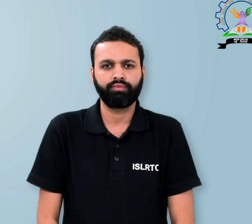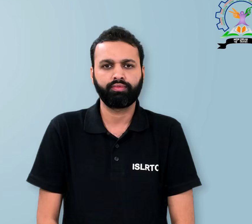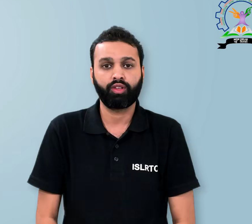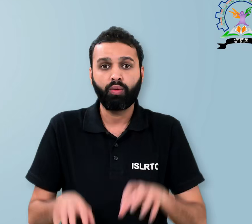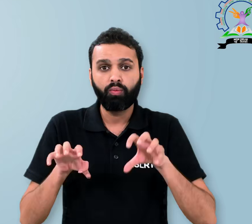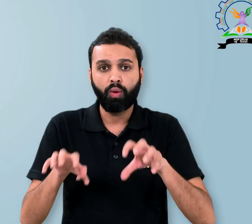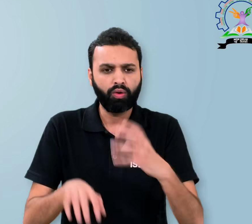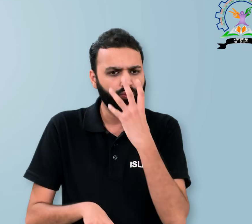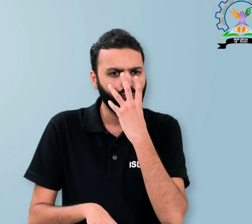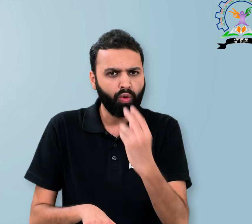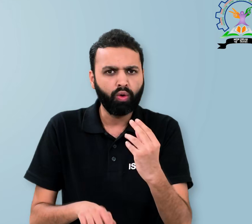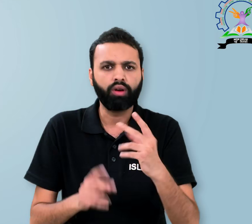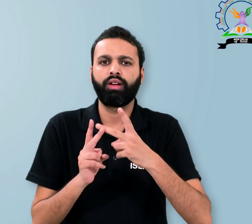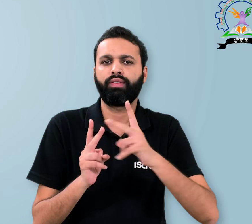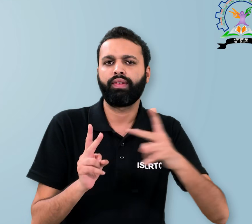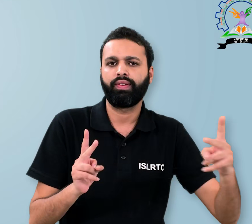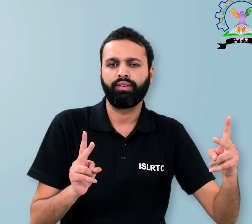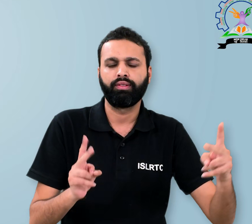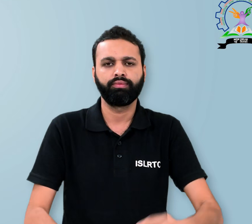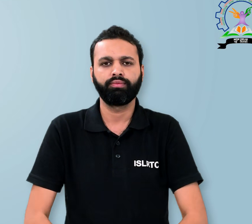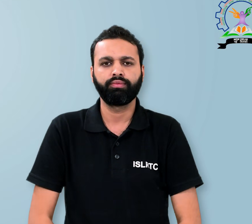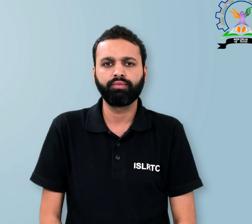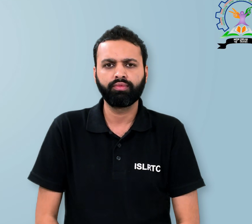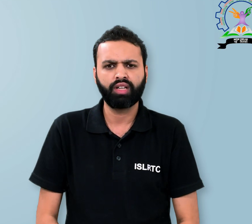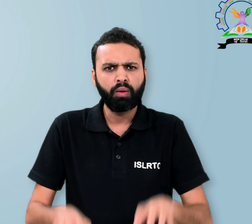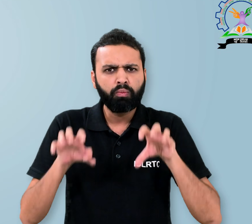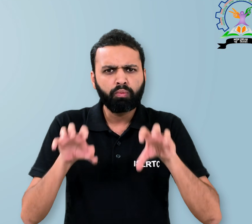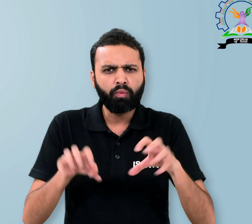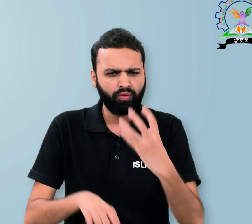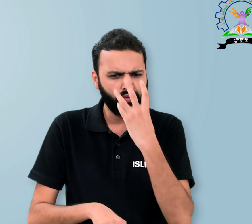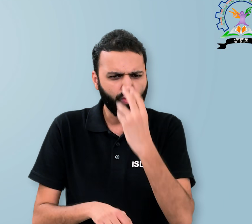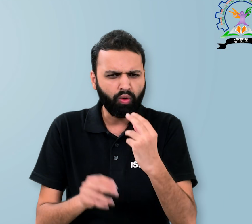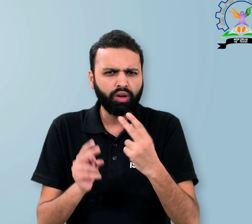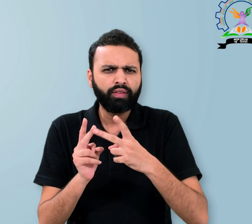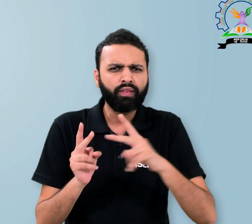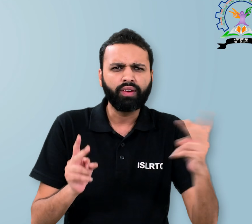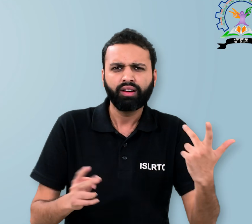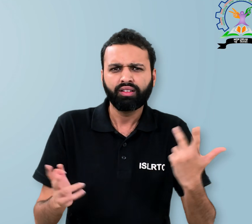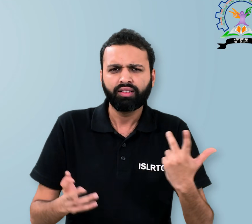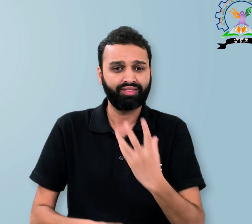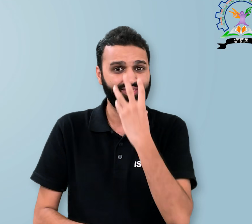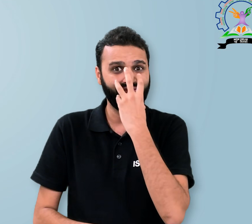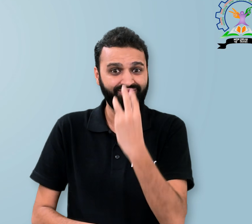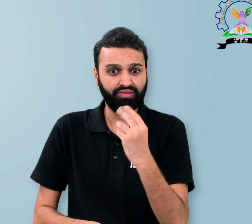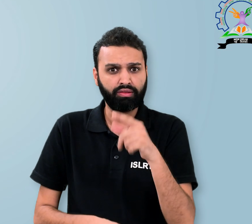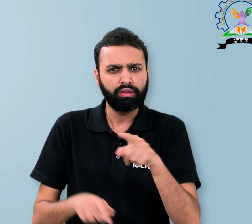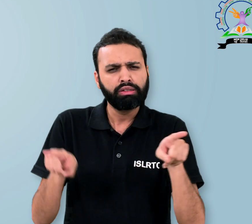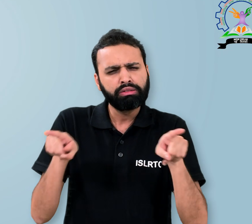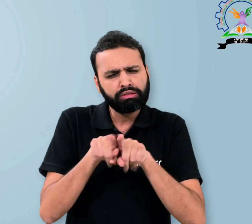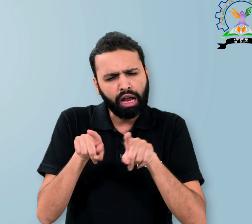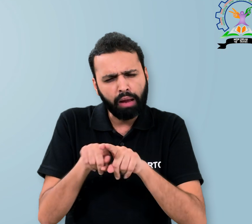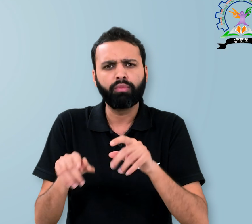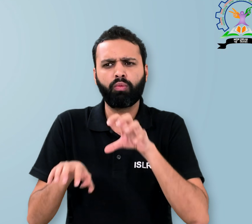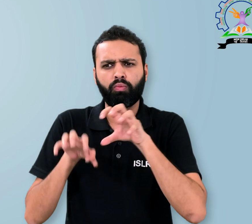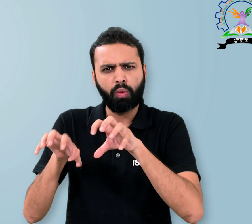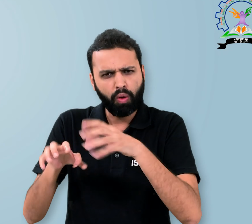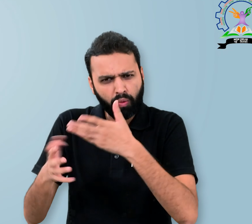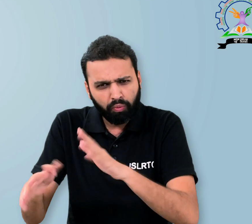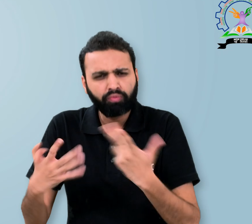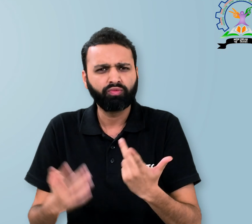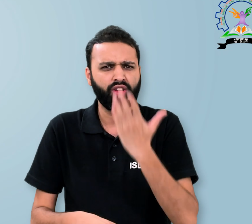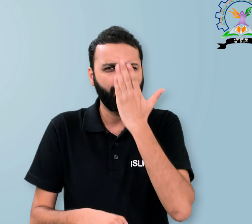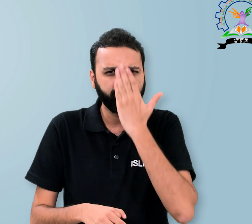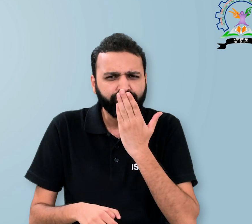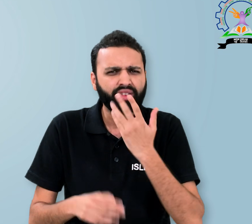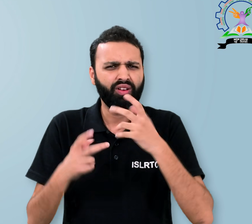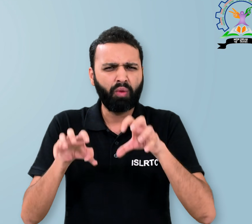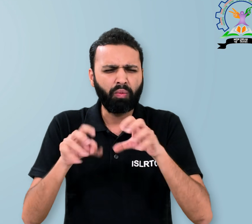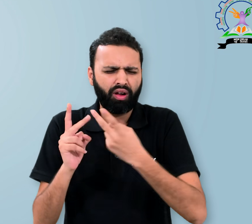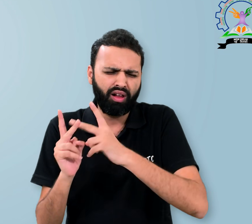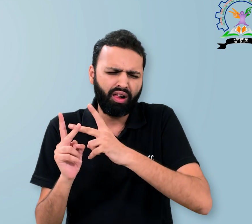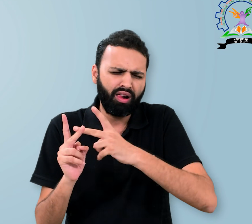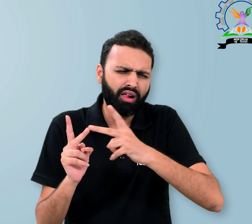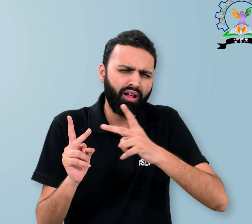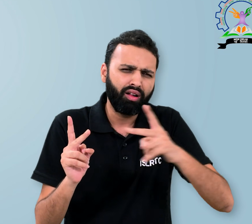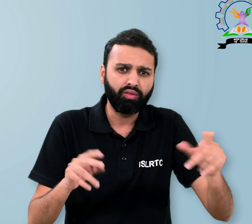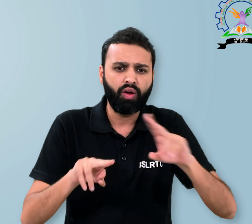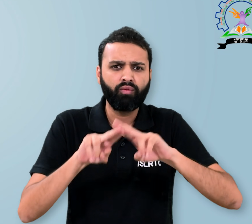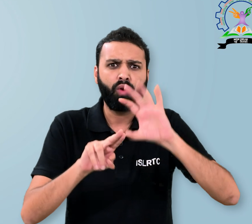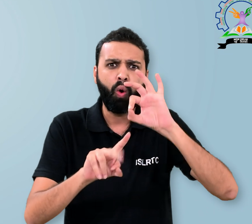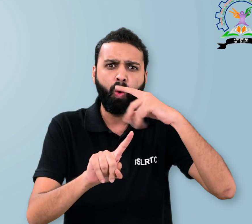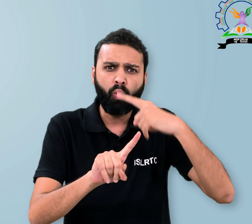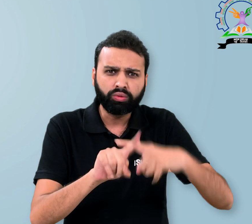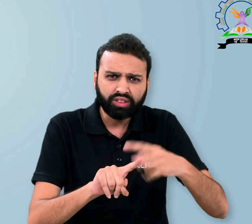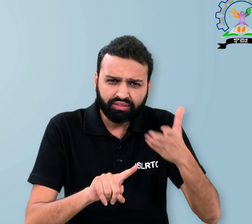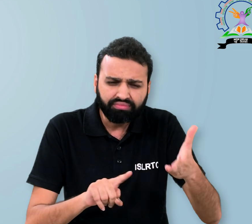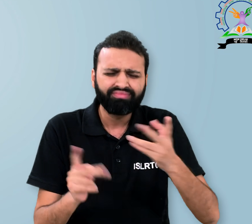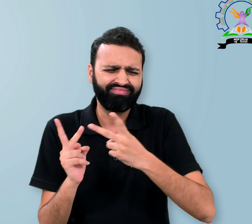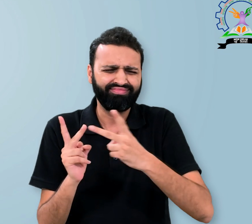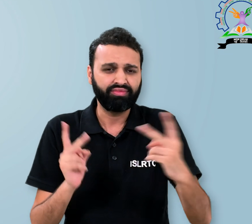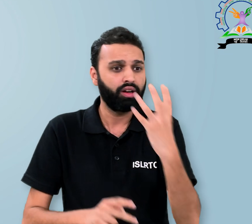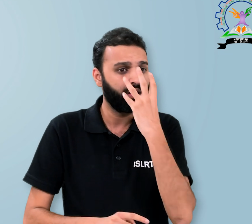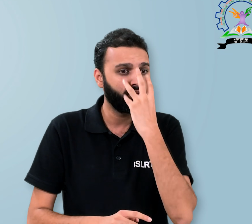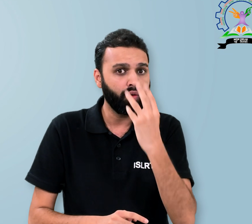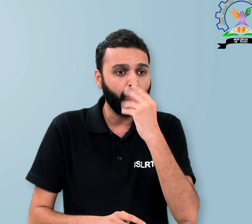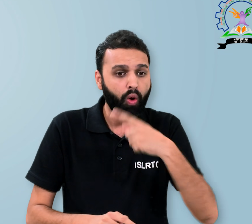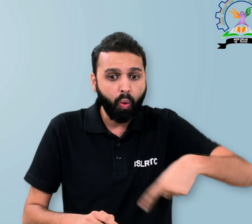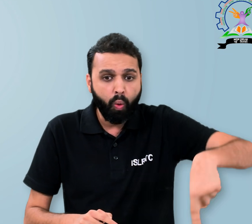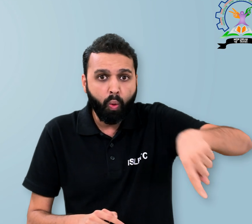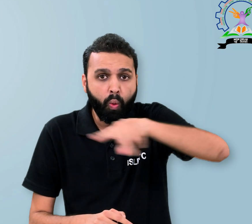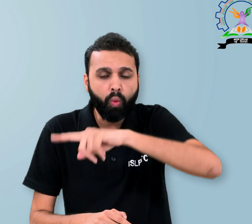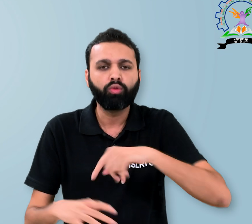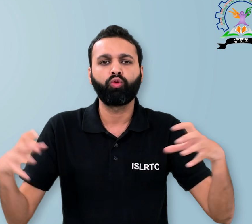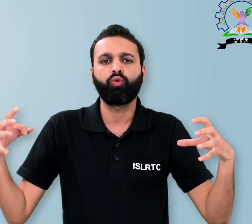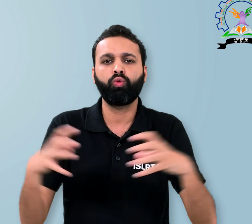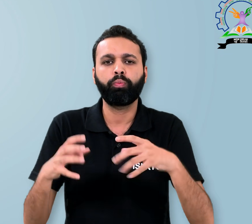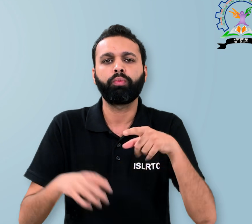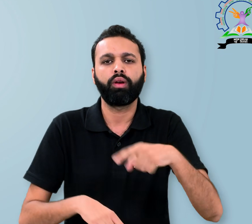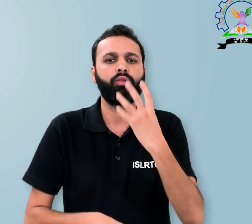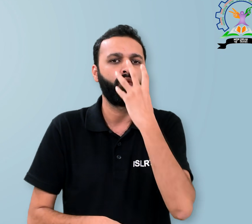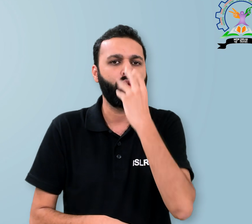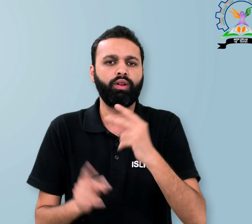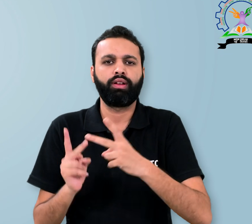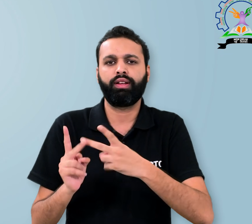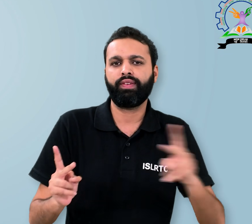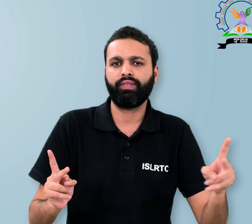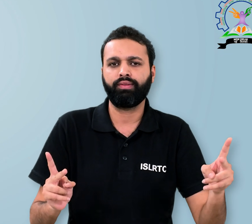Canine Dogs and their relatives in the Canidae family - the wolves, jackals, foxes, and coyotes - are often called canines.